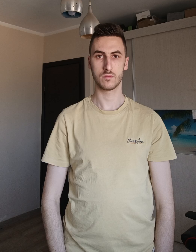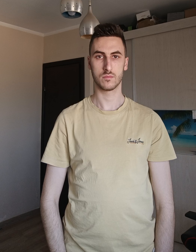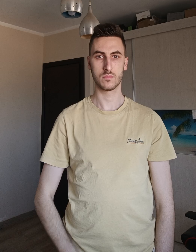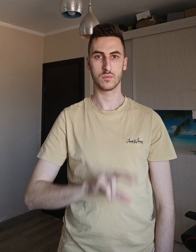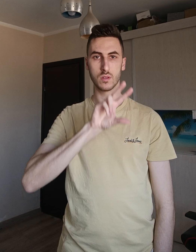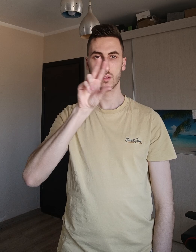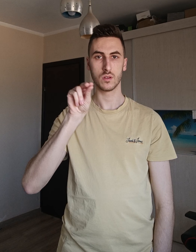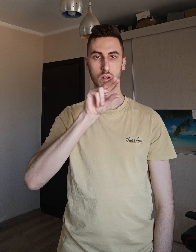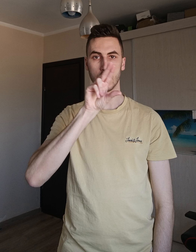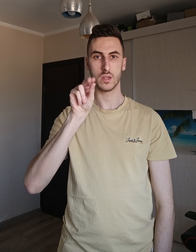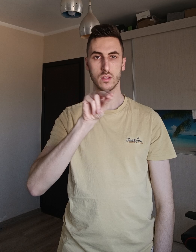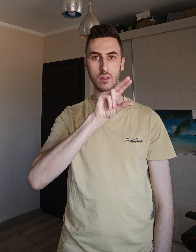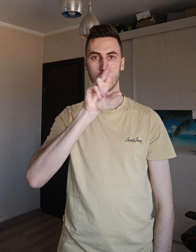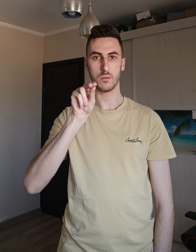לדבר